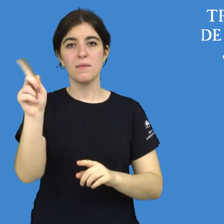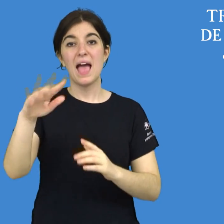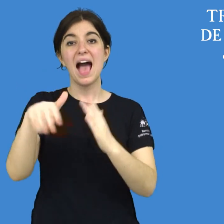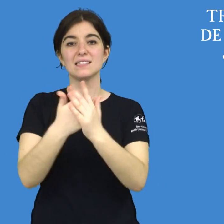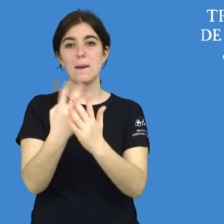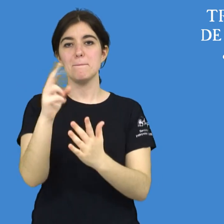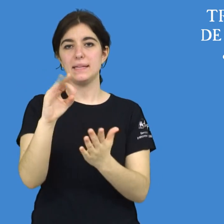hasta